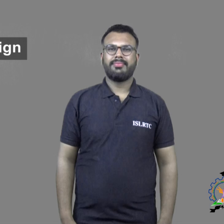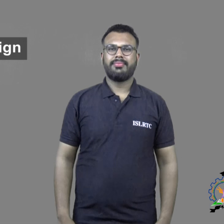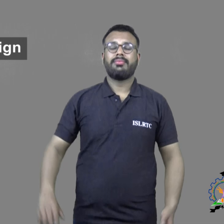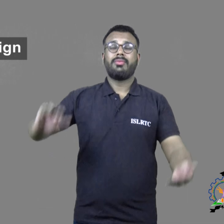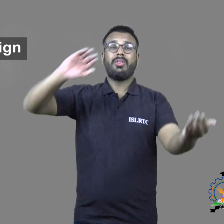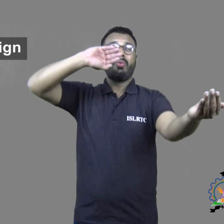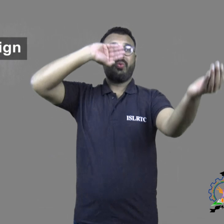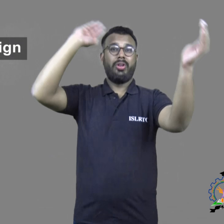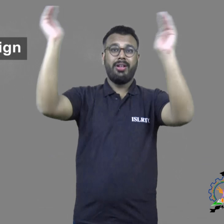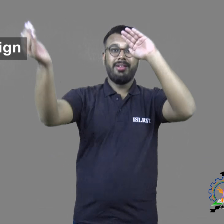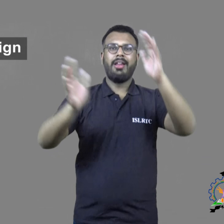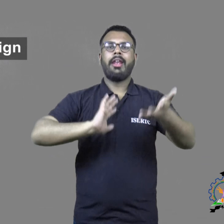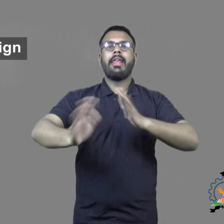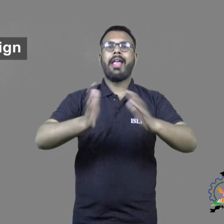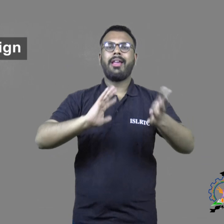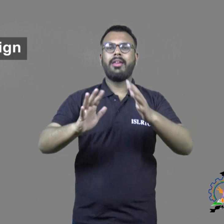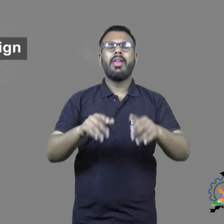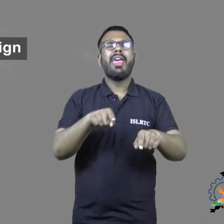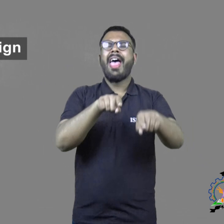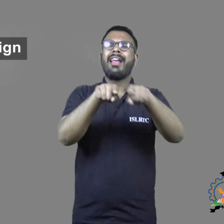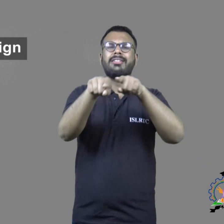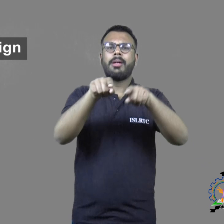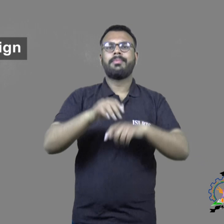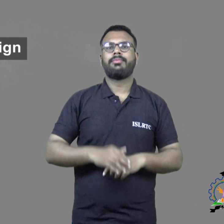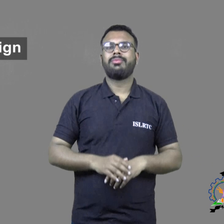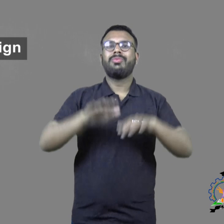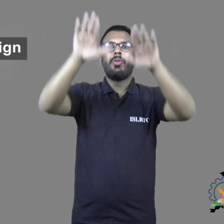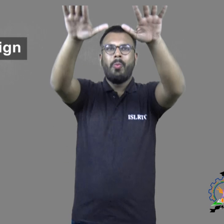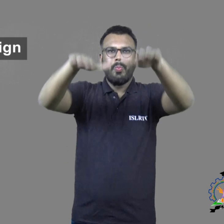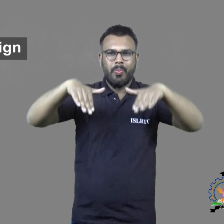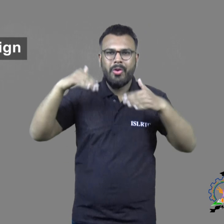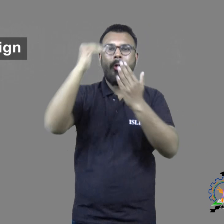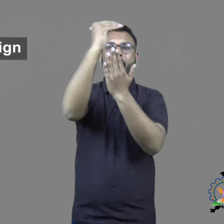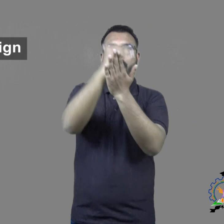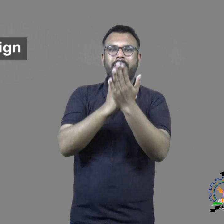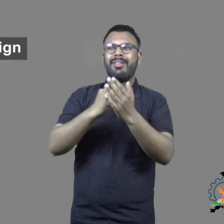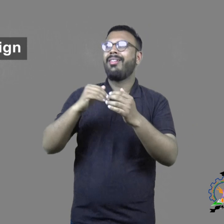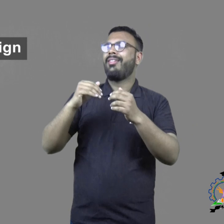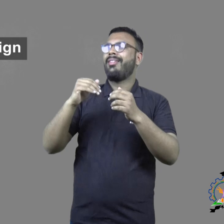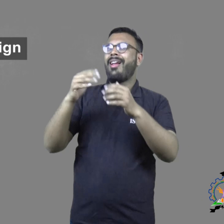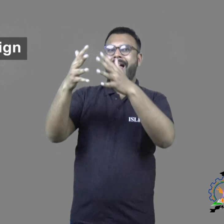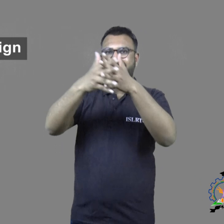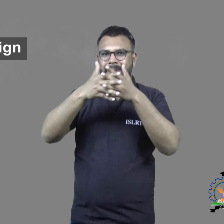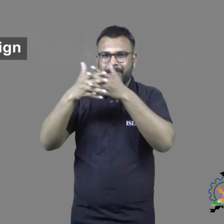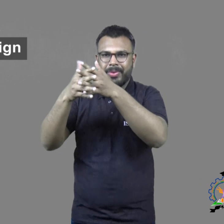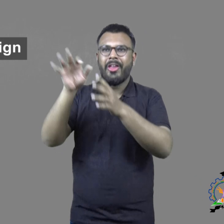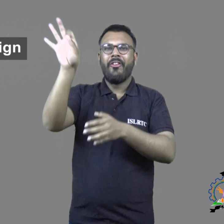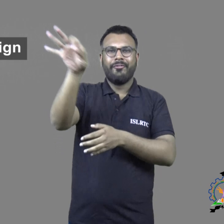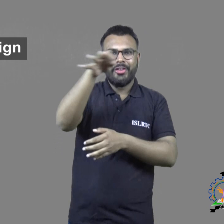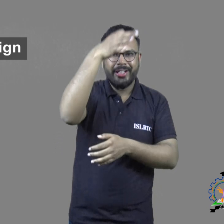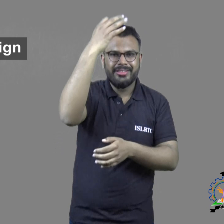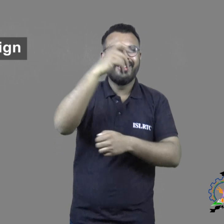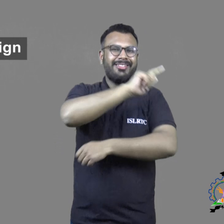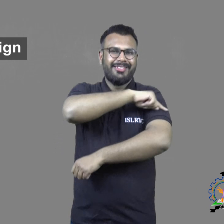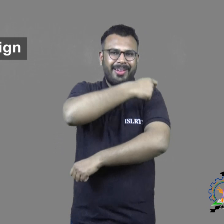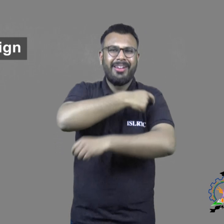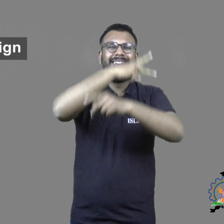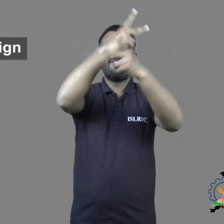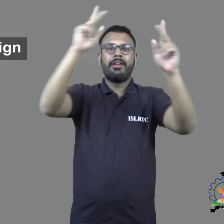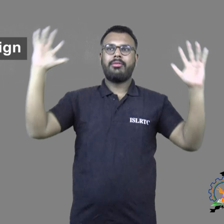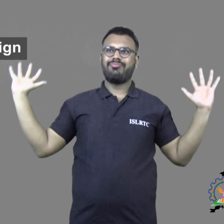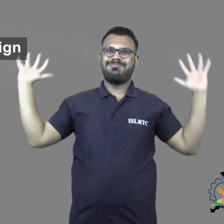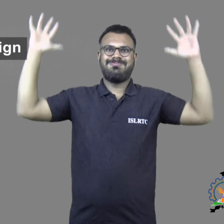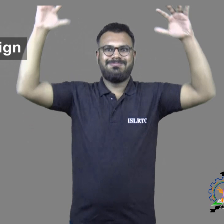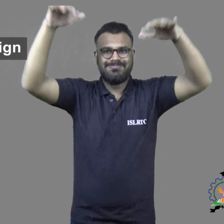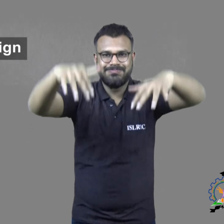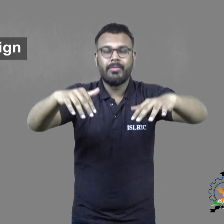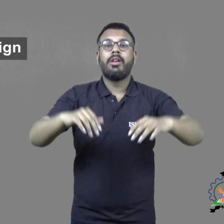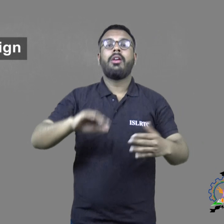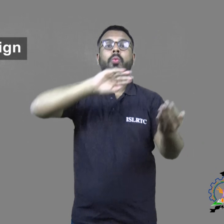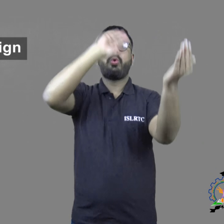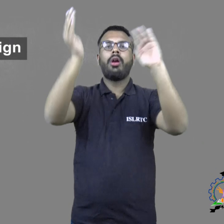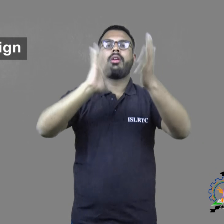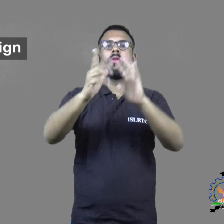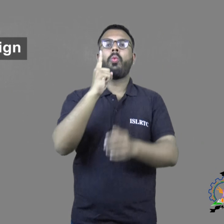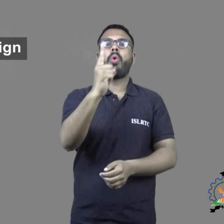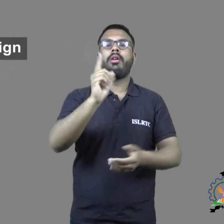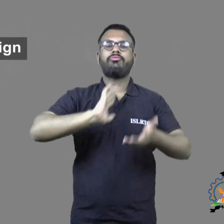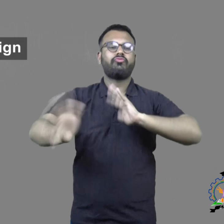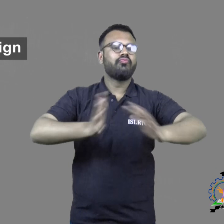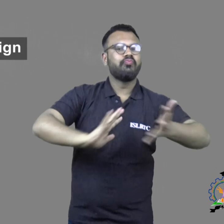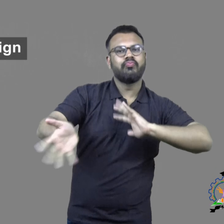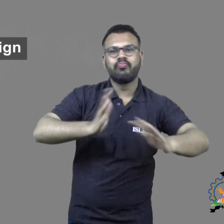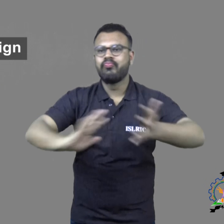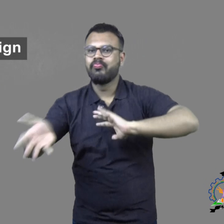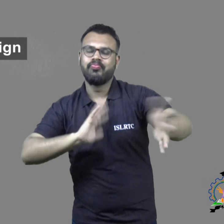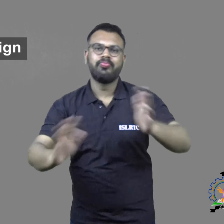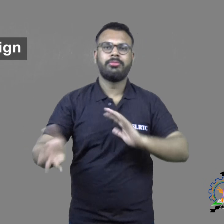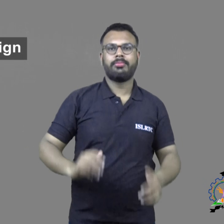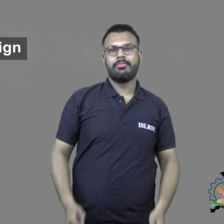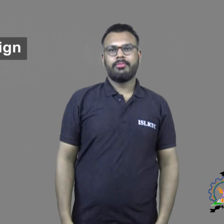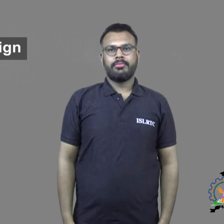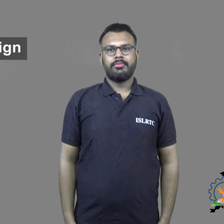International Sign